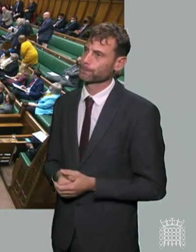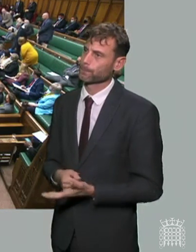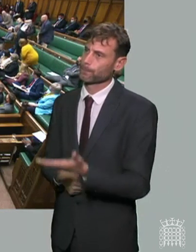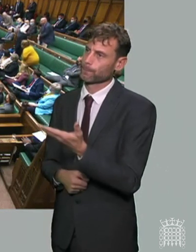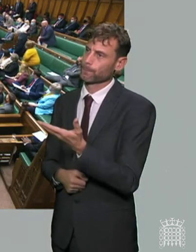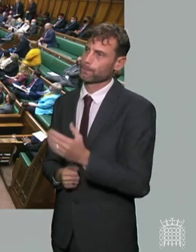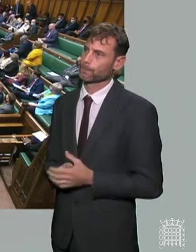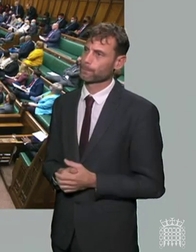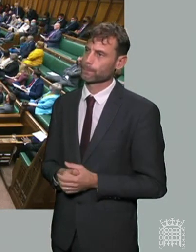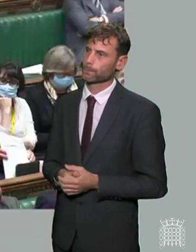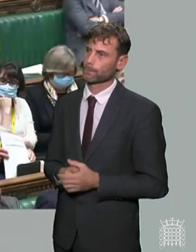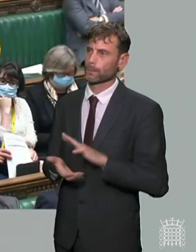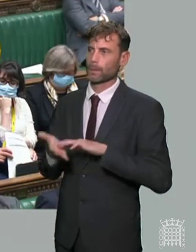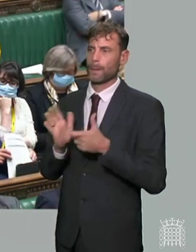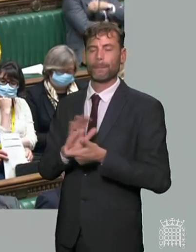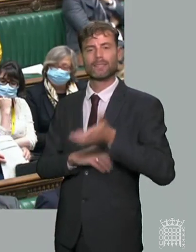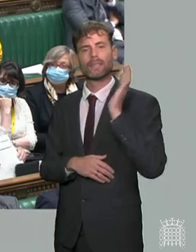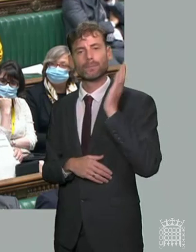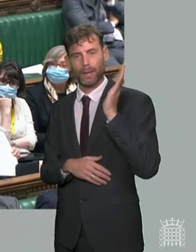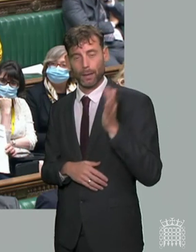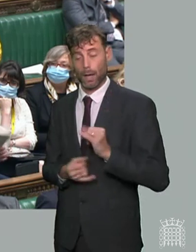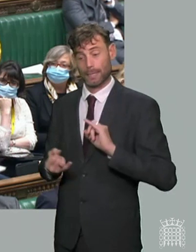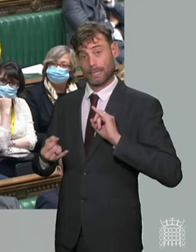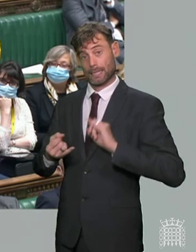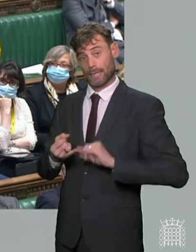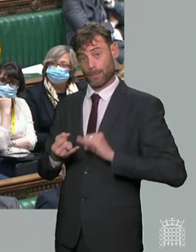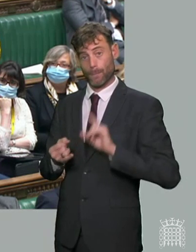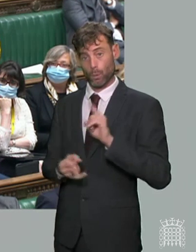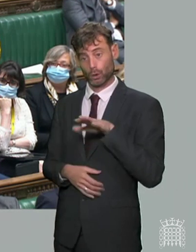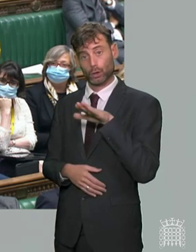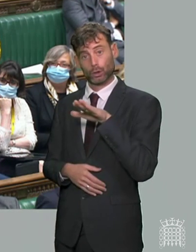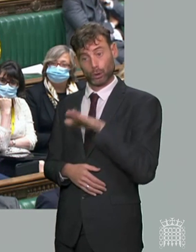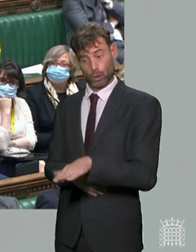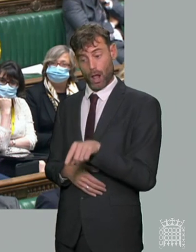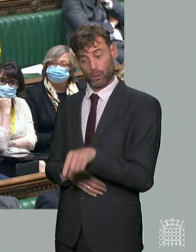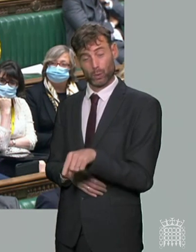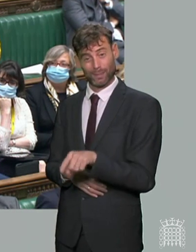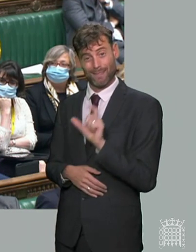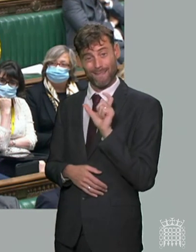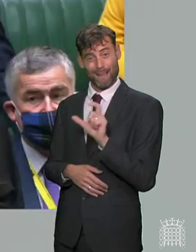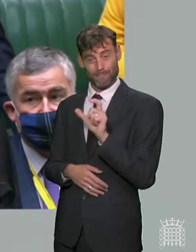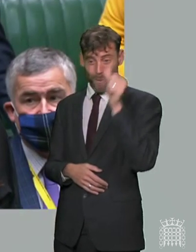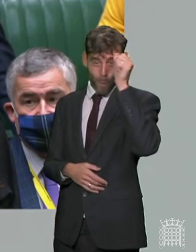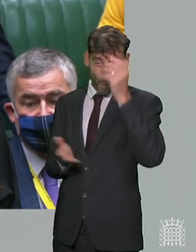September marks Childhood Cancer Awareness Month.